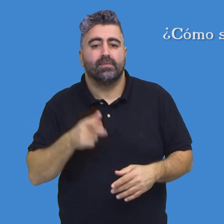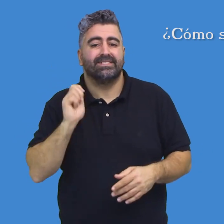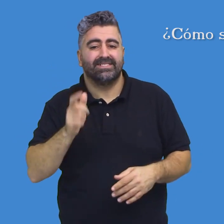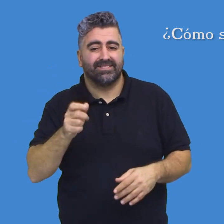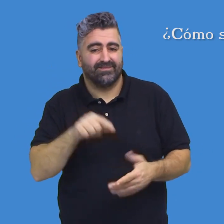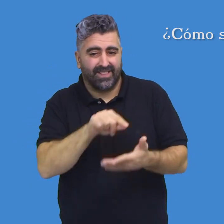frecuente